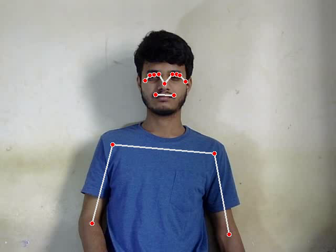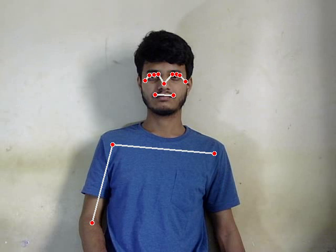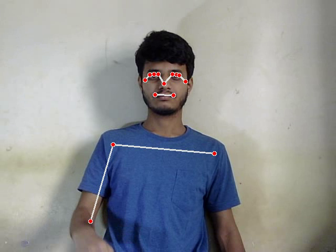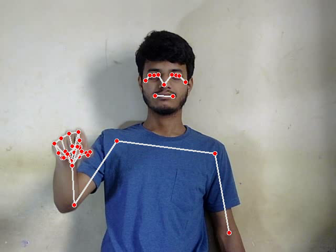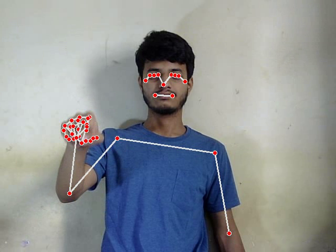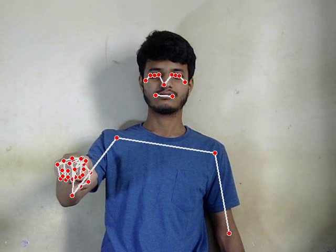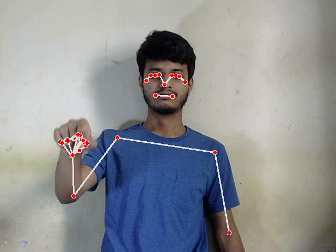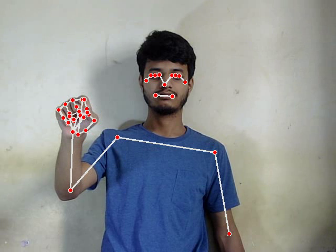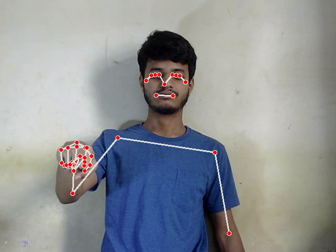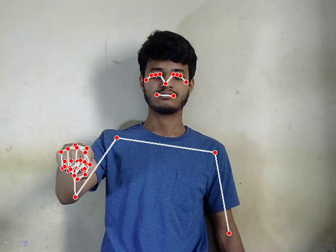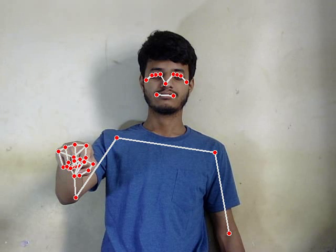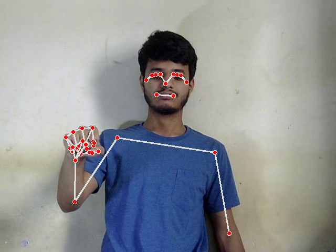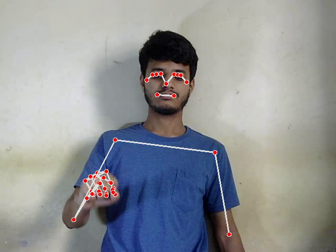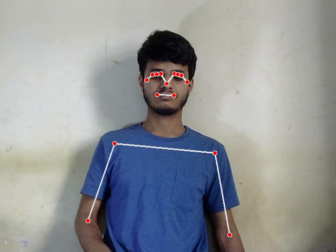yes